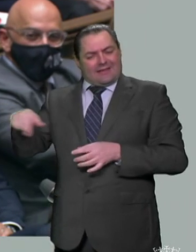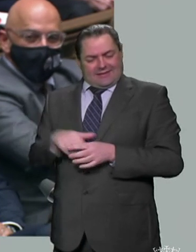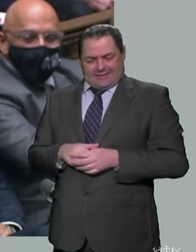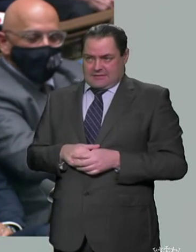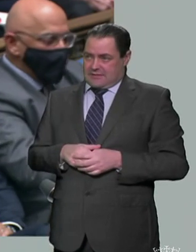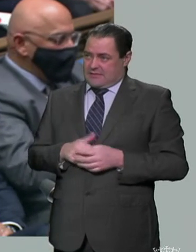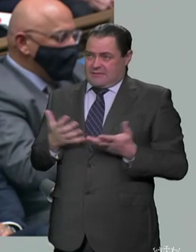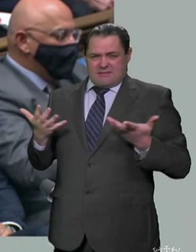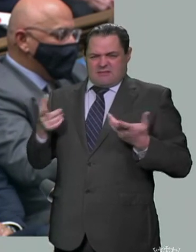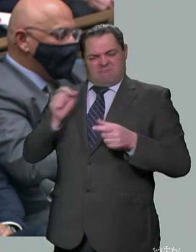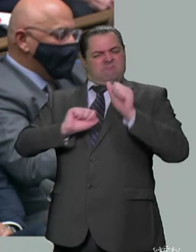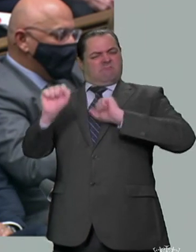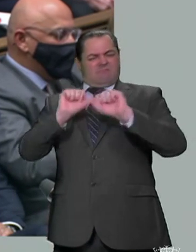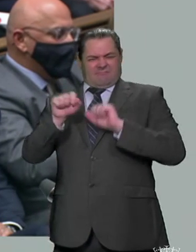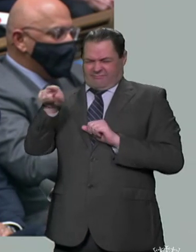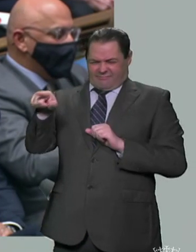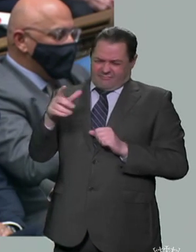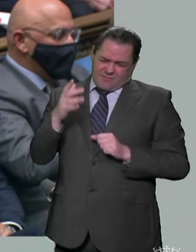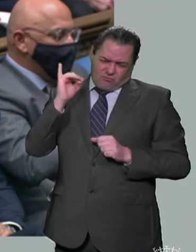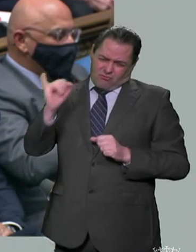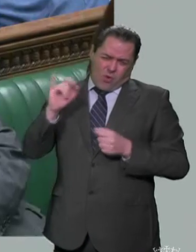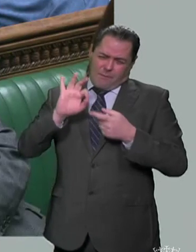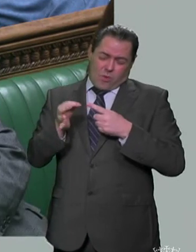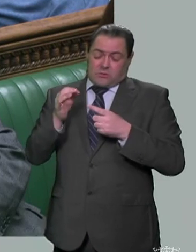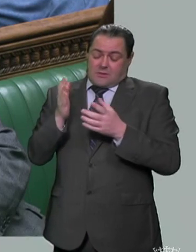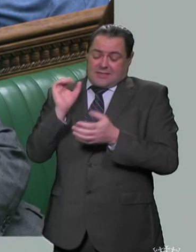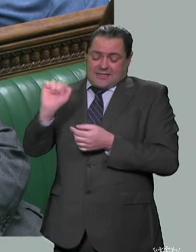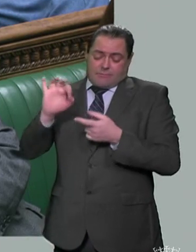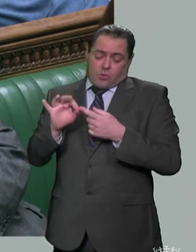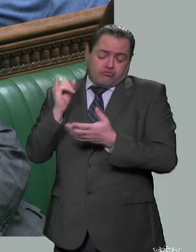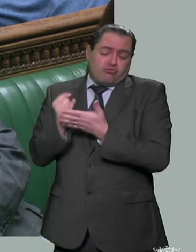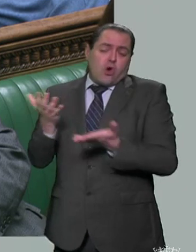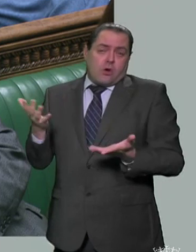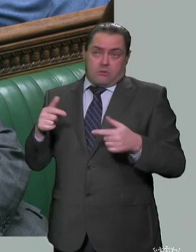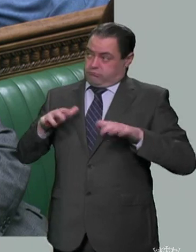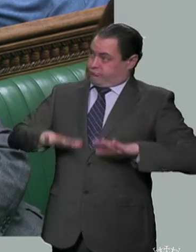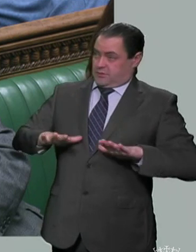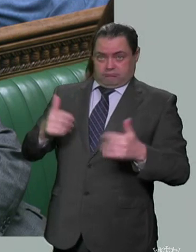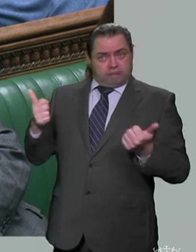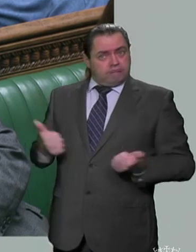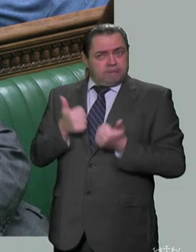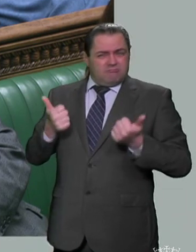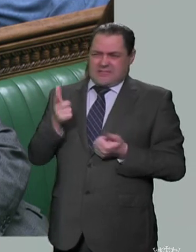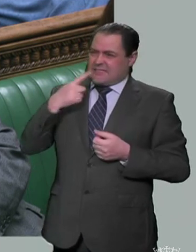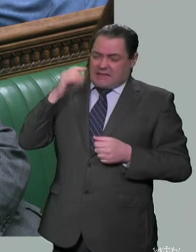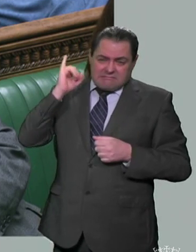The right honourable Gentleman’s fundamental point is wrong. He is just wrong about what is happening in this country.